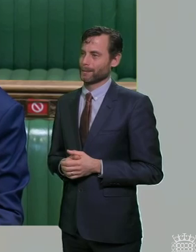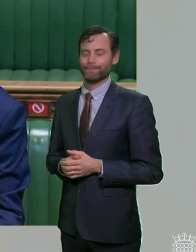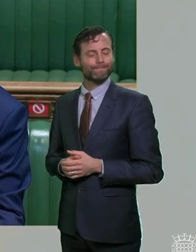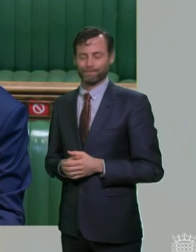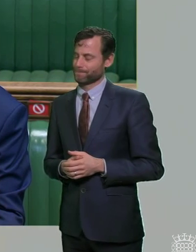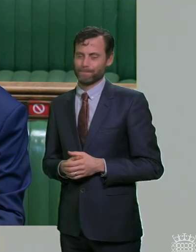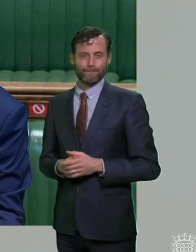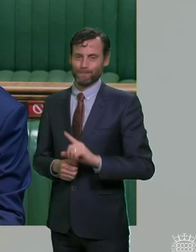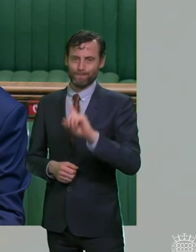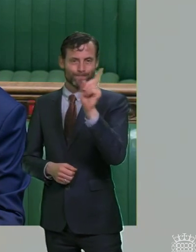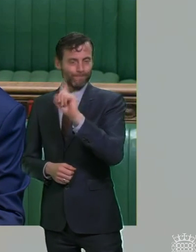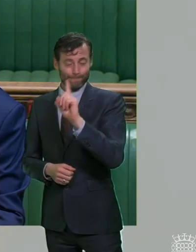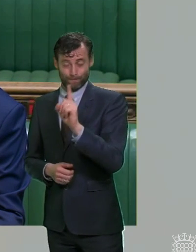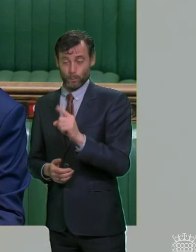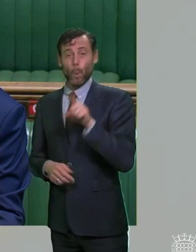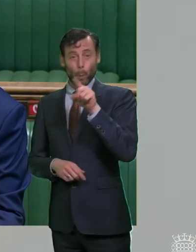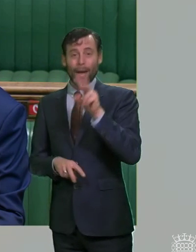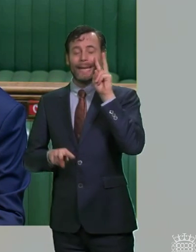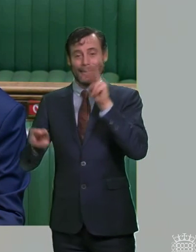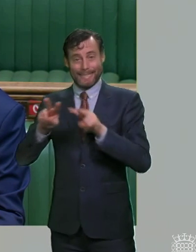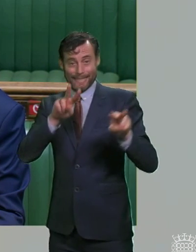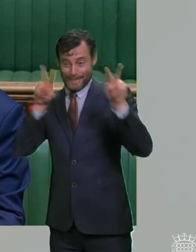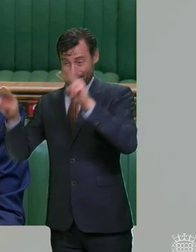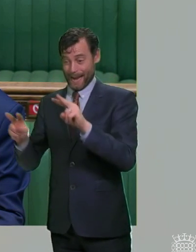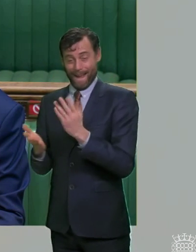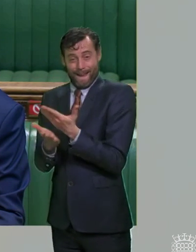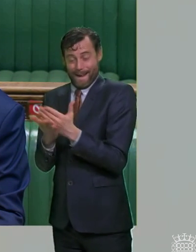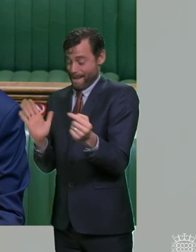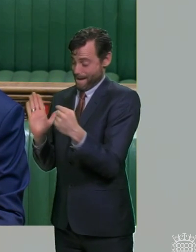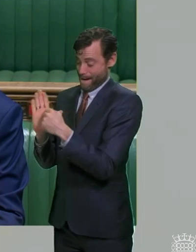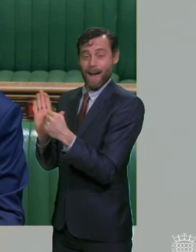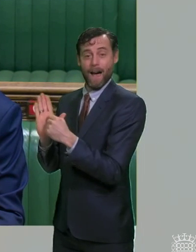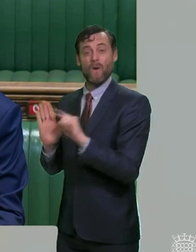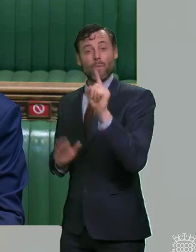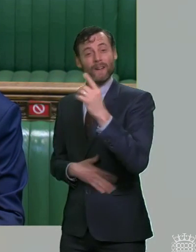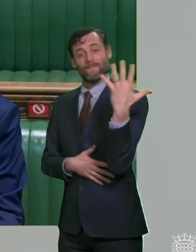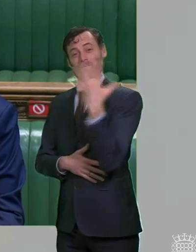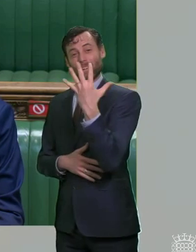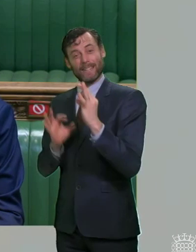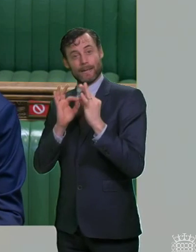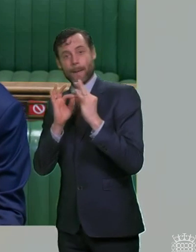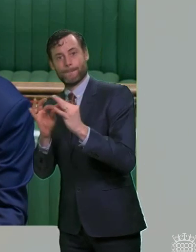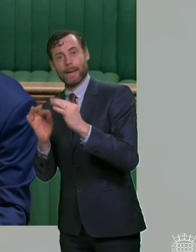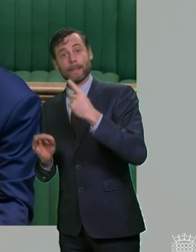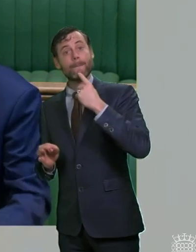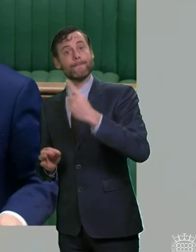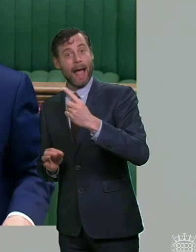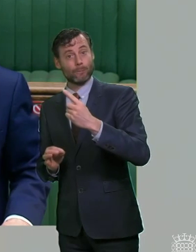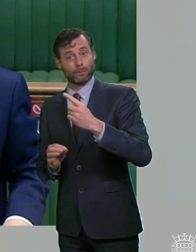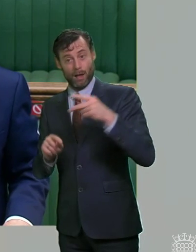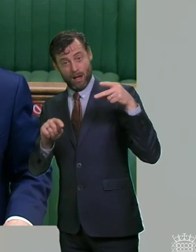The fact is that £15 billion has been taken out of council budgets over the last 10 years.